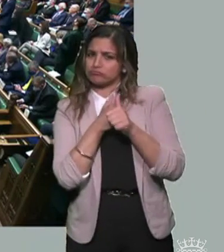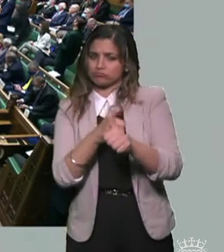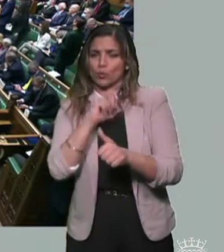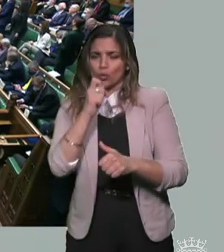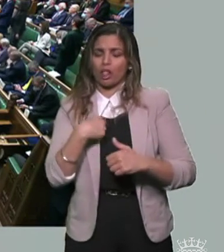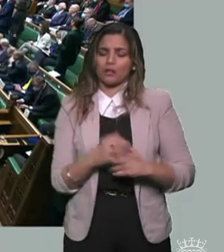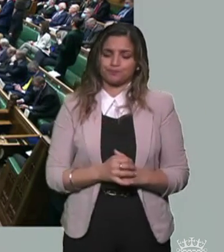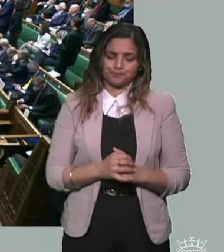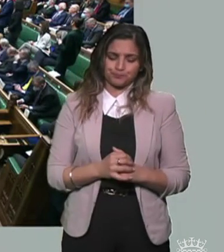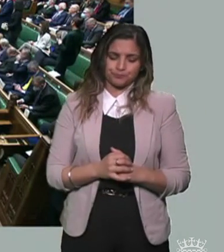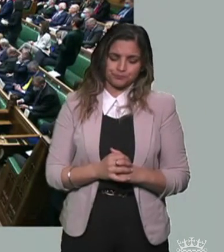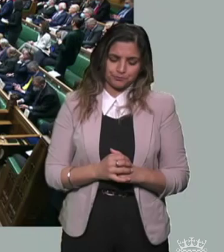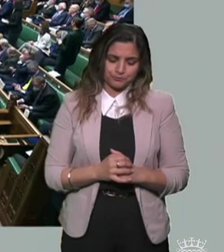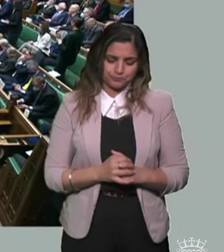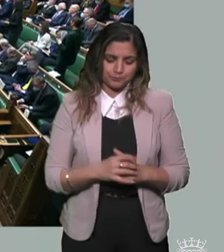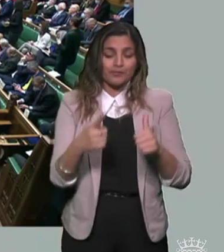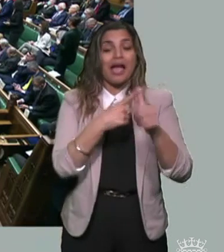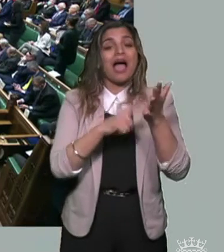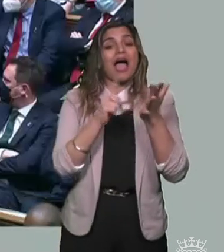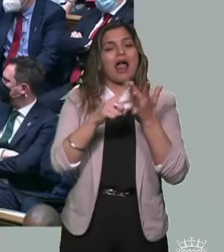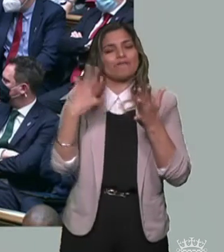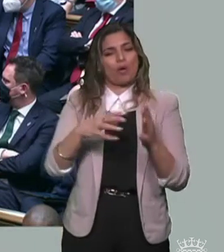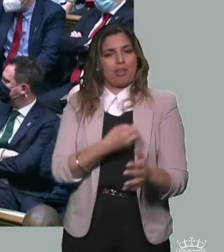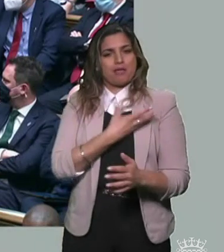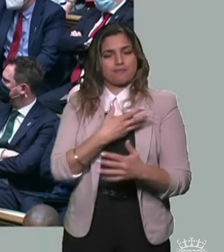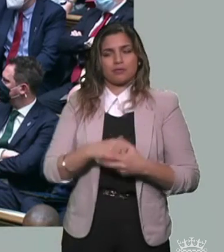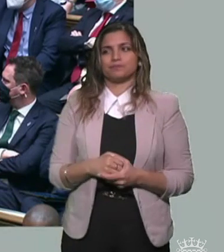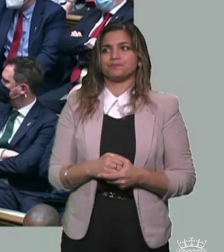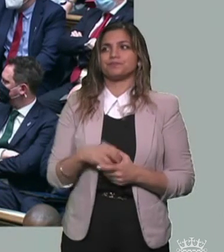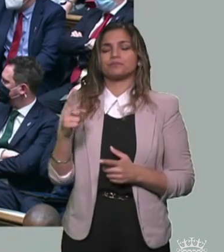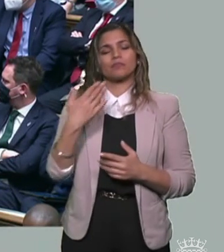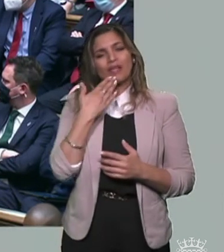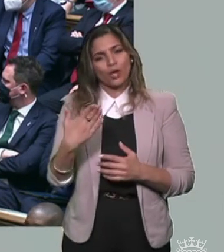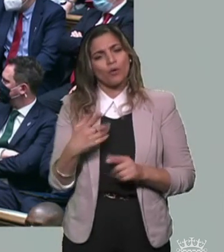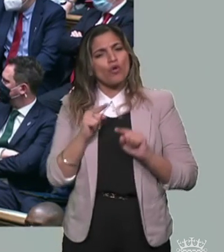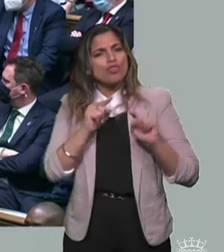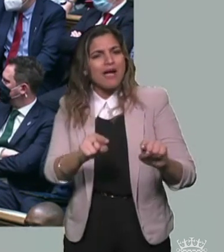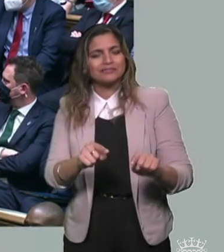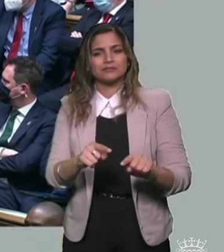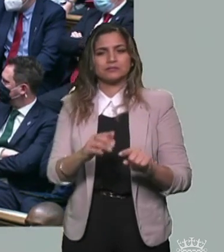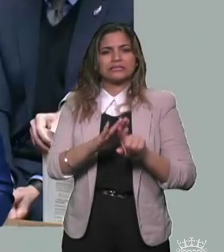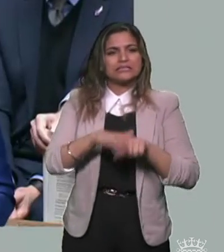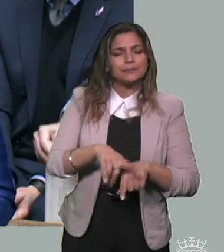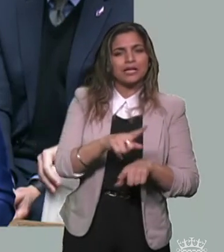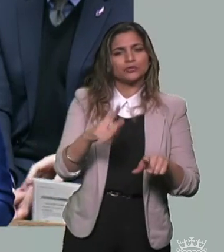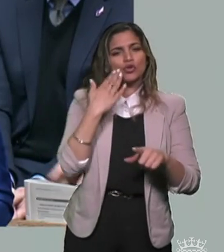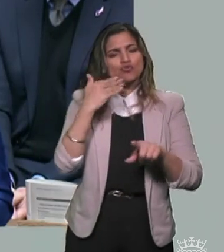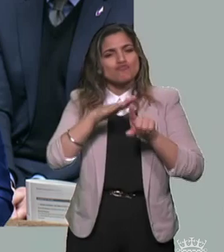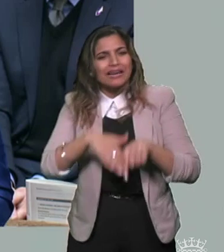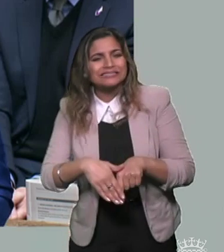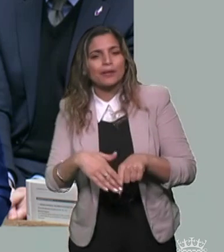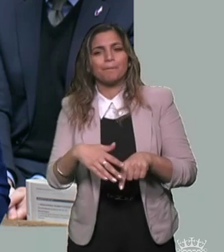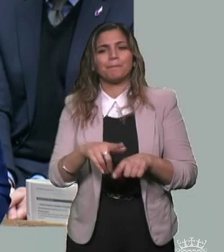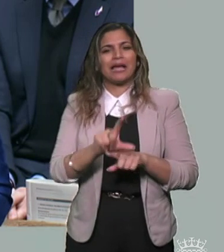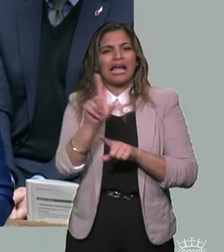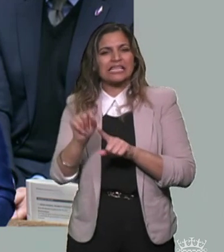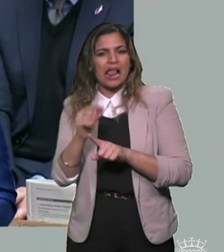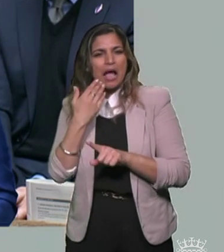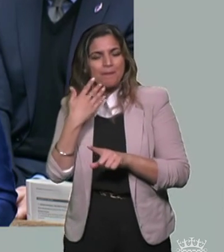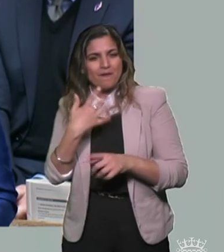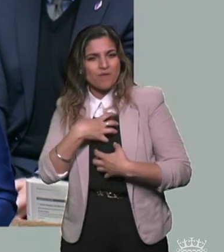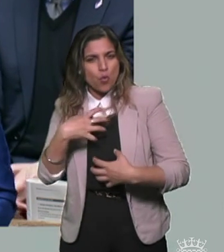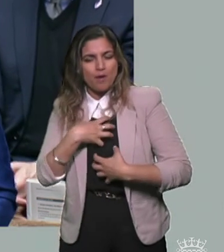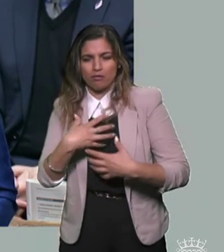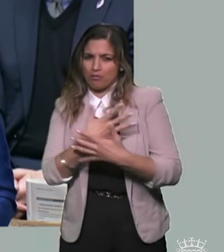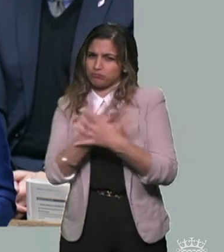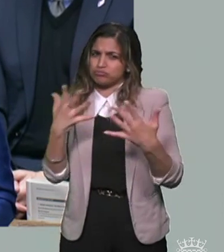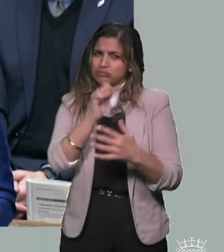11. Threats and intimidation, bribery and blackmail, racism and Islamophobia: that is the character of the Prime Minister’s Government.